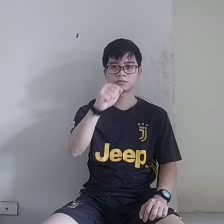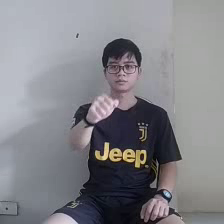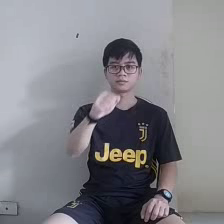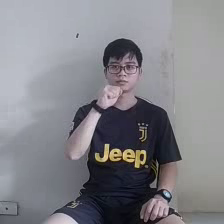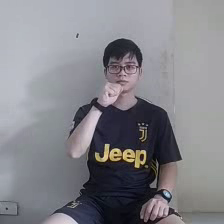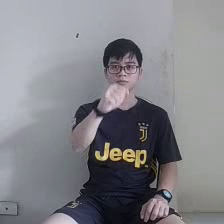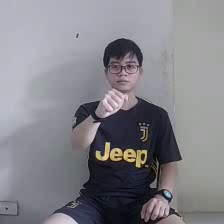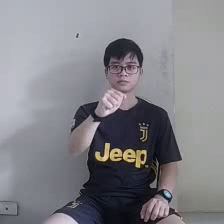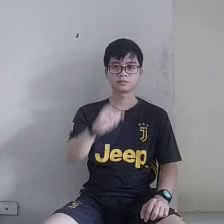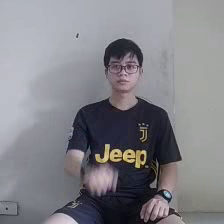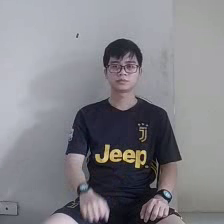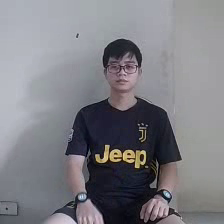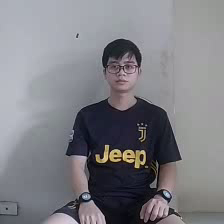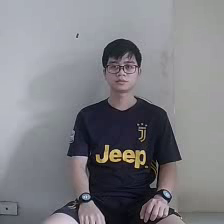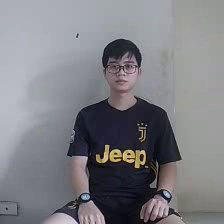Phỏng vấn